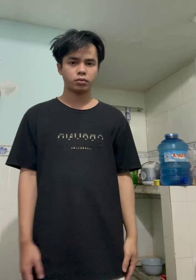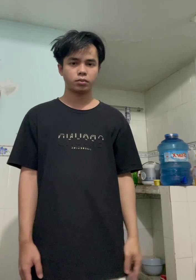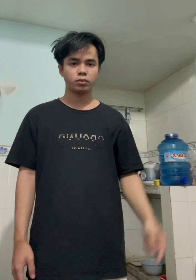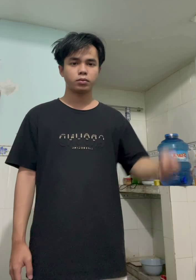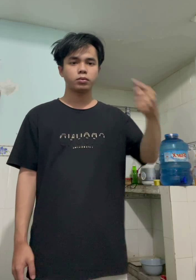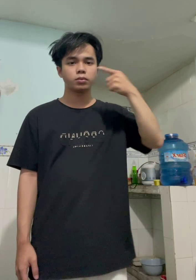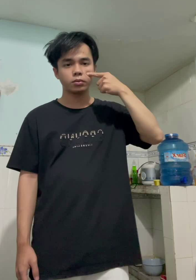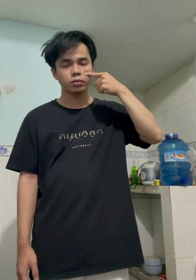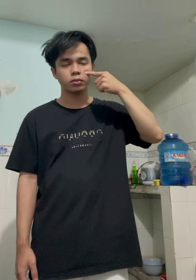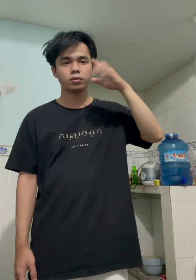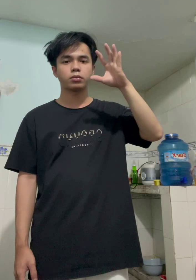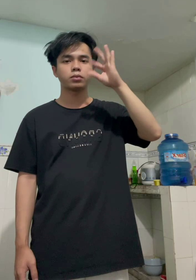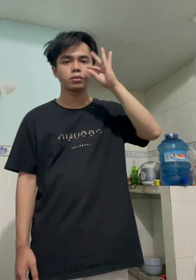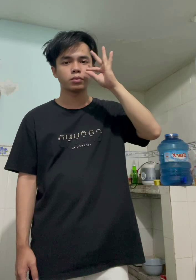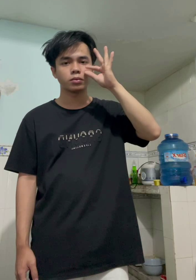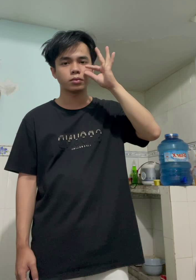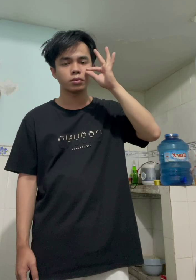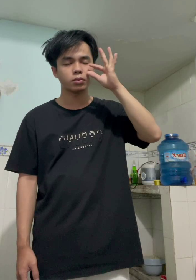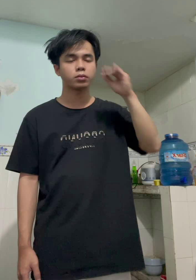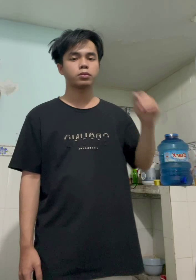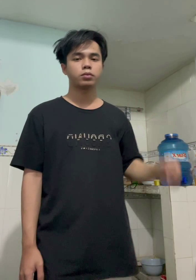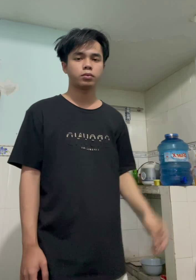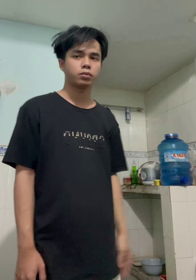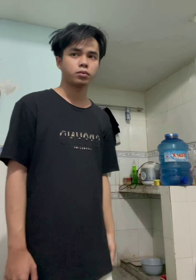lam quen